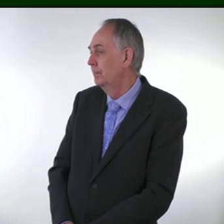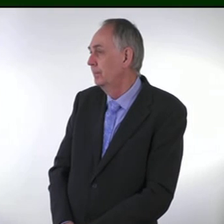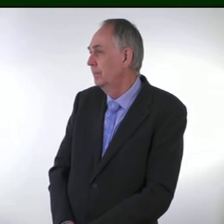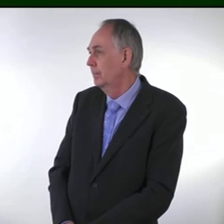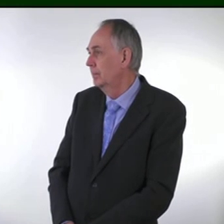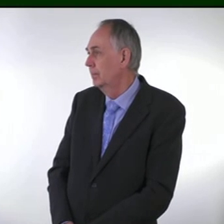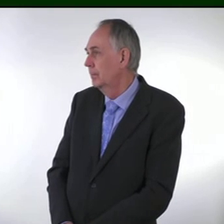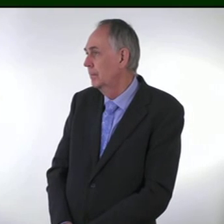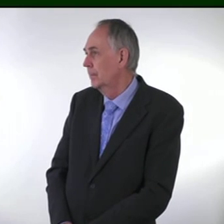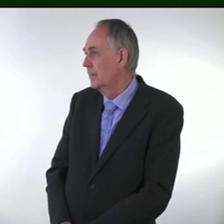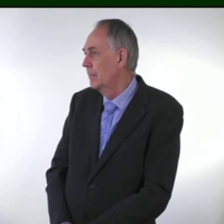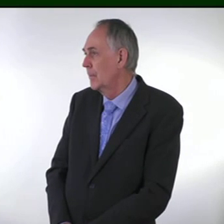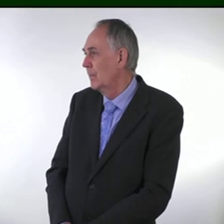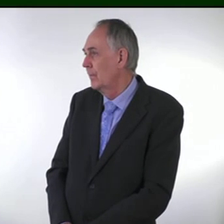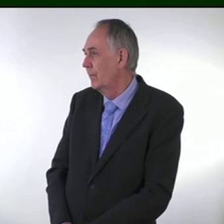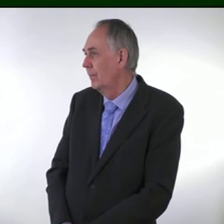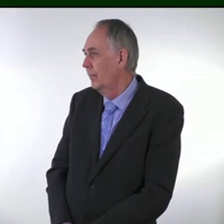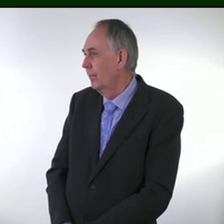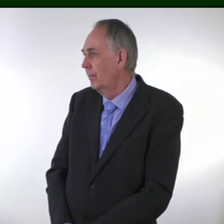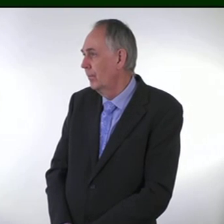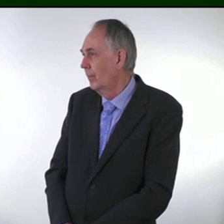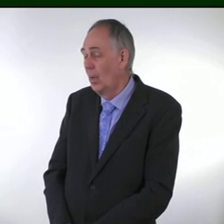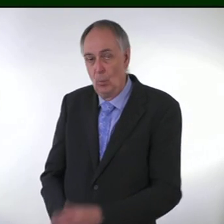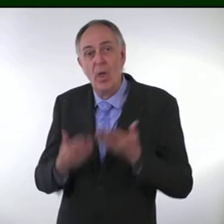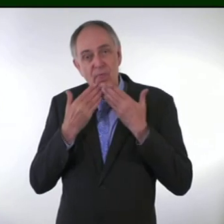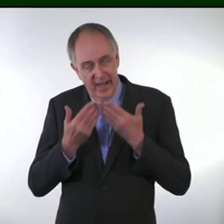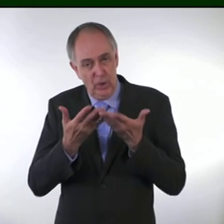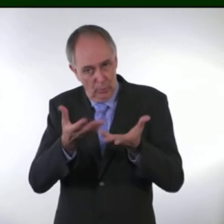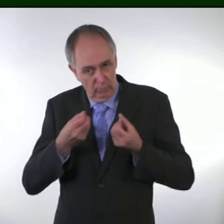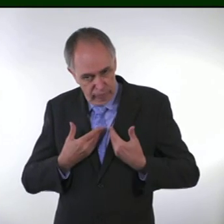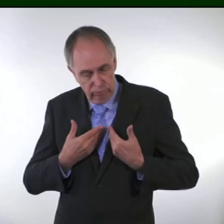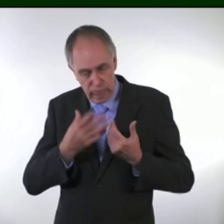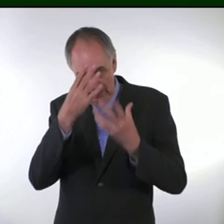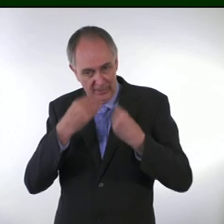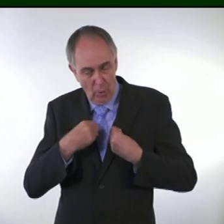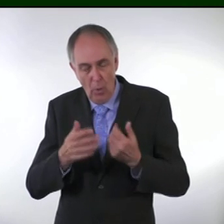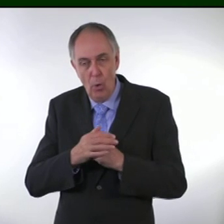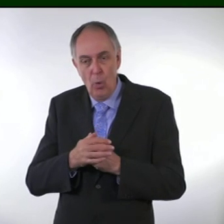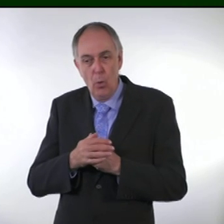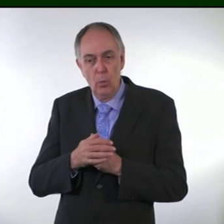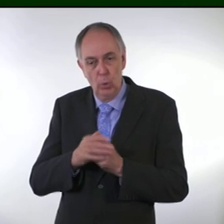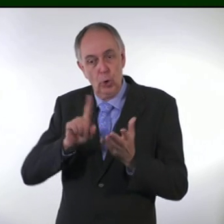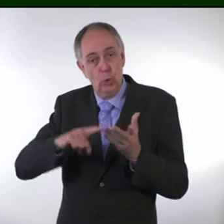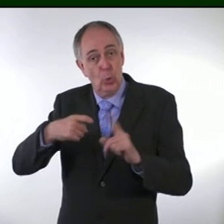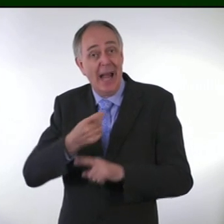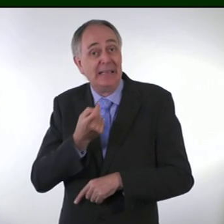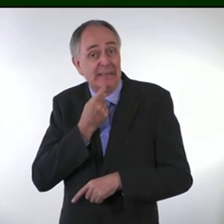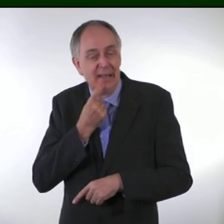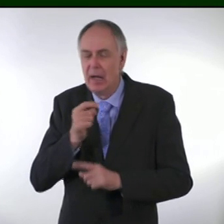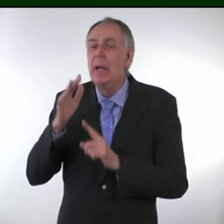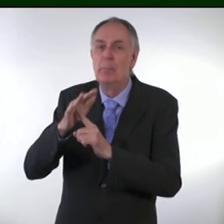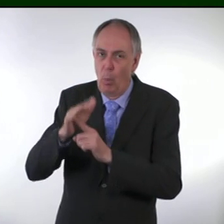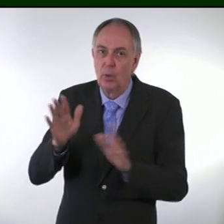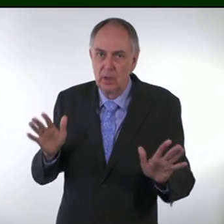I am very grateful to the honourable Lady, because we take the issue of the UK steel industry very seriously.